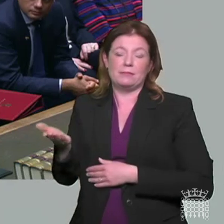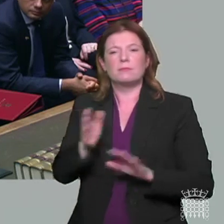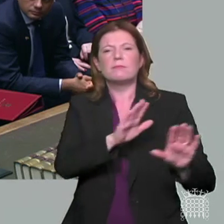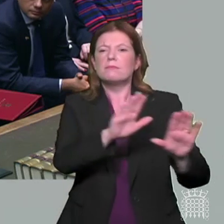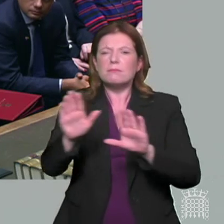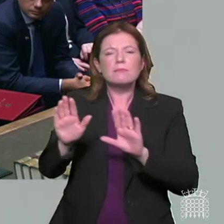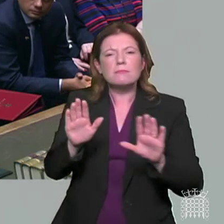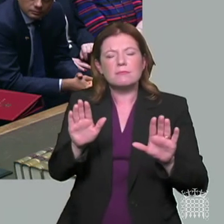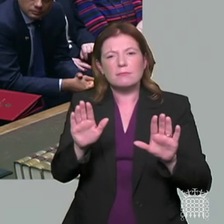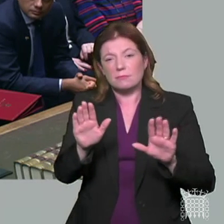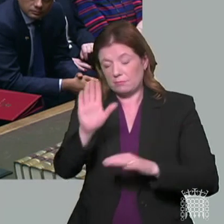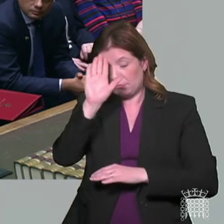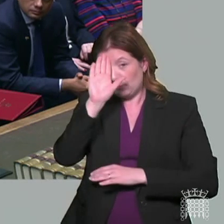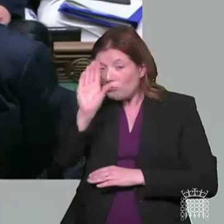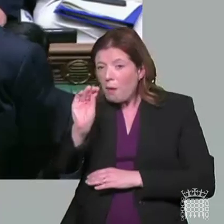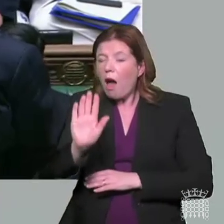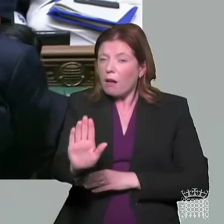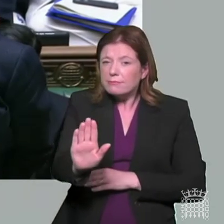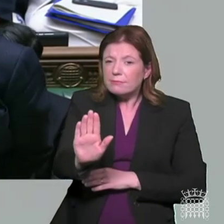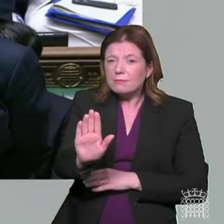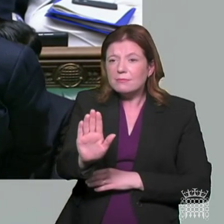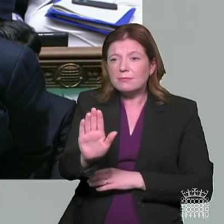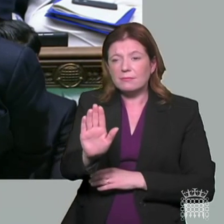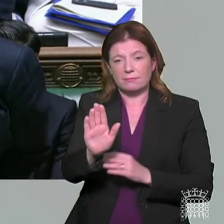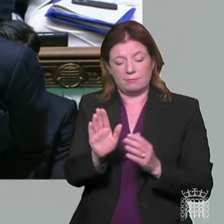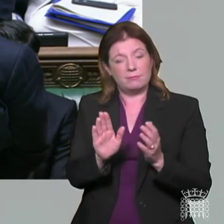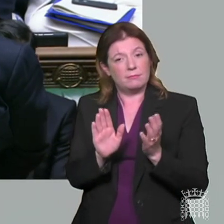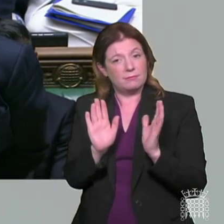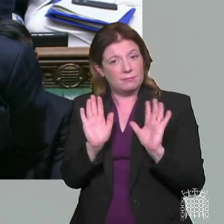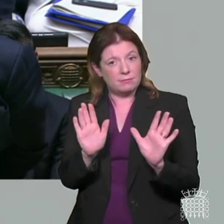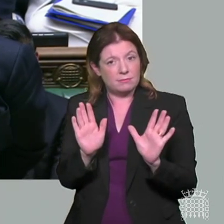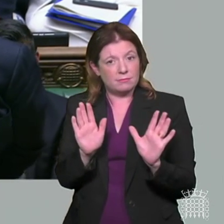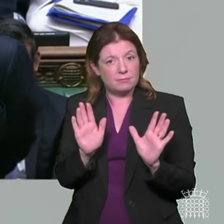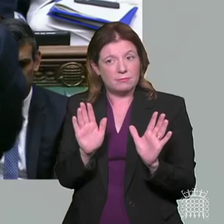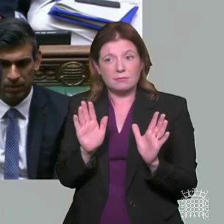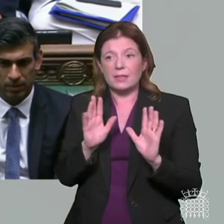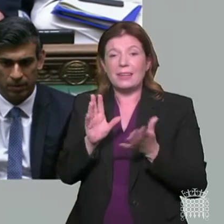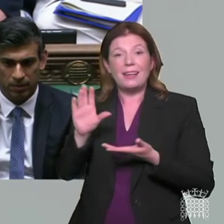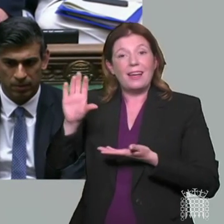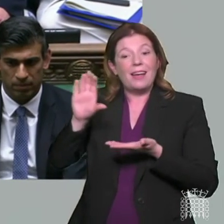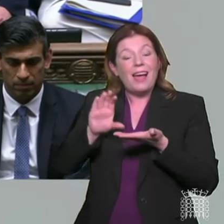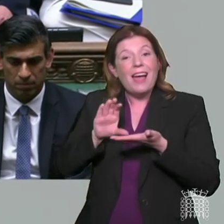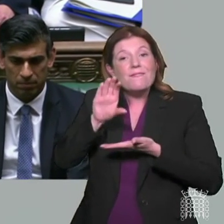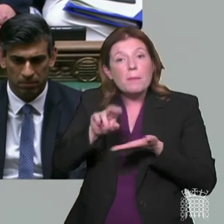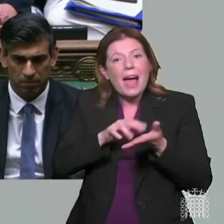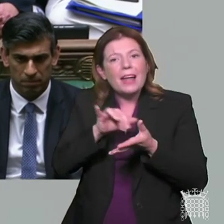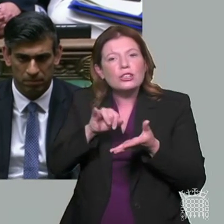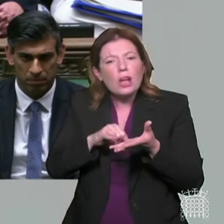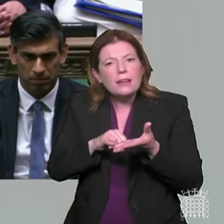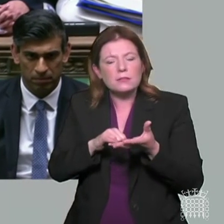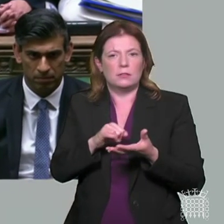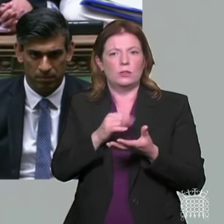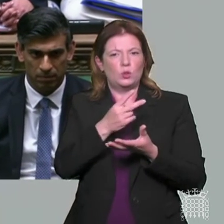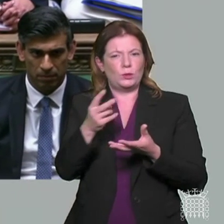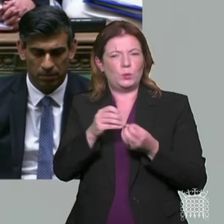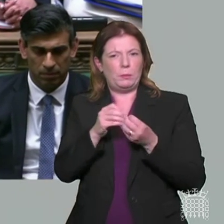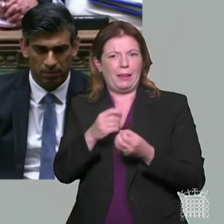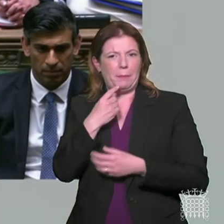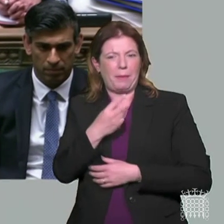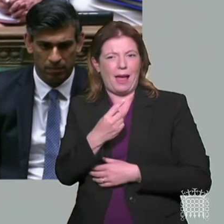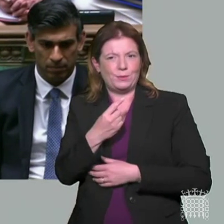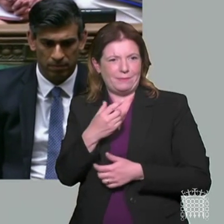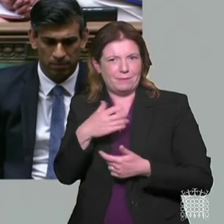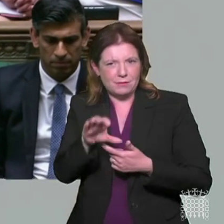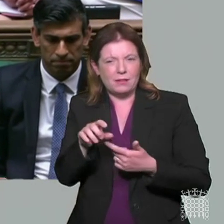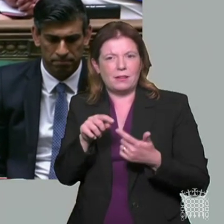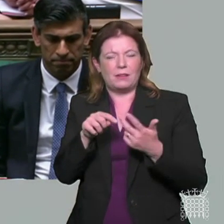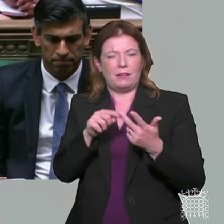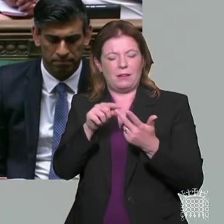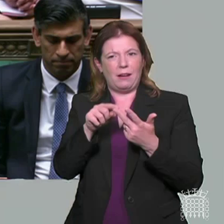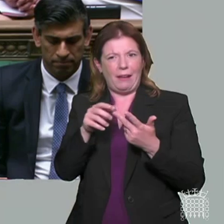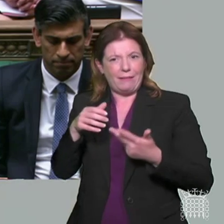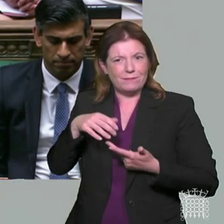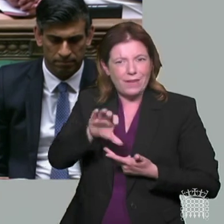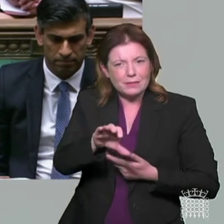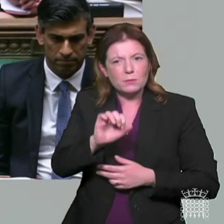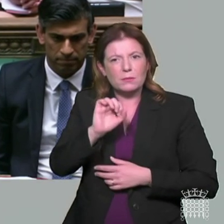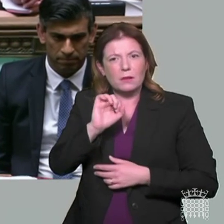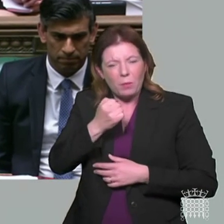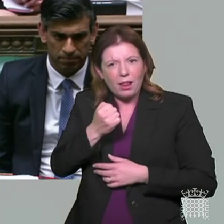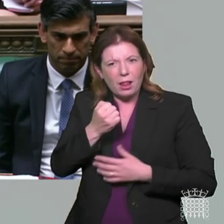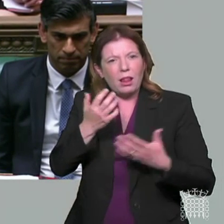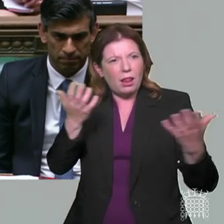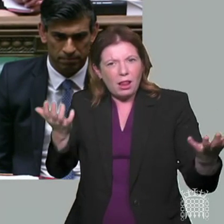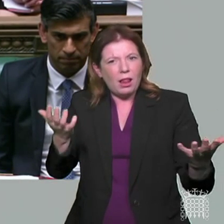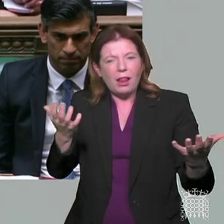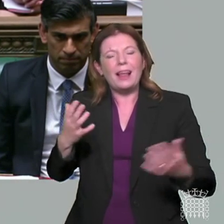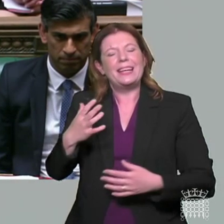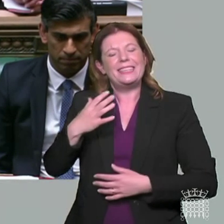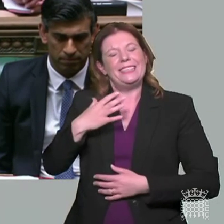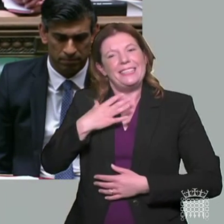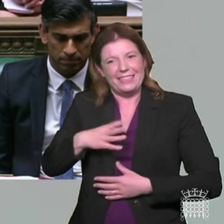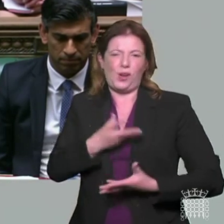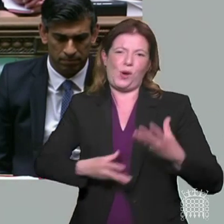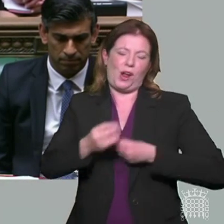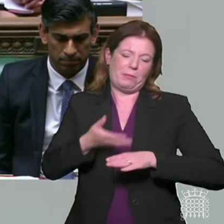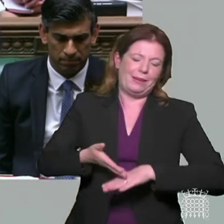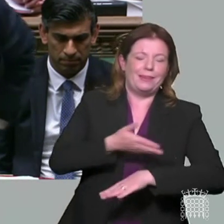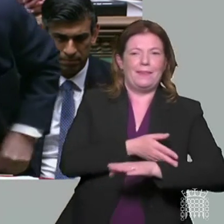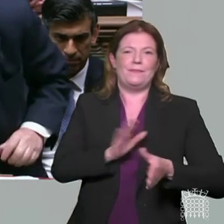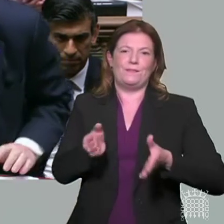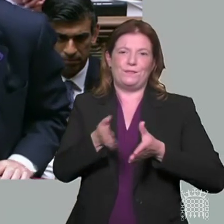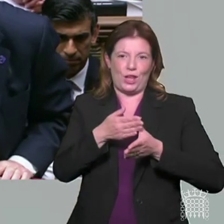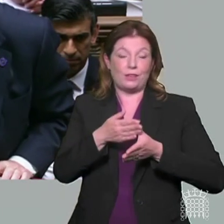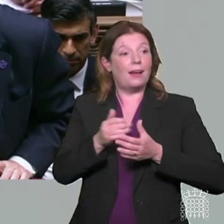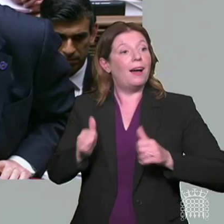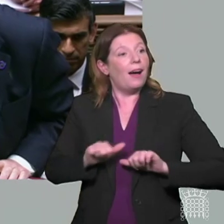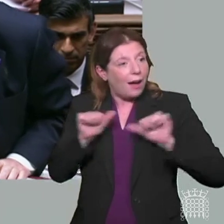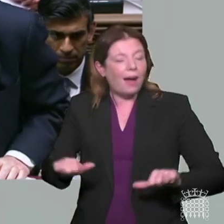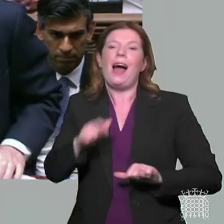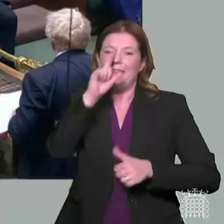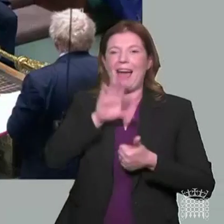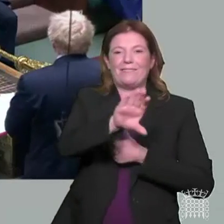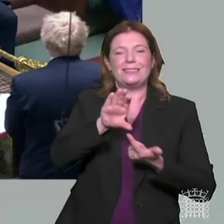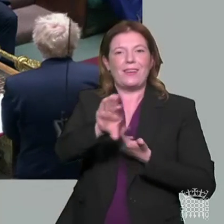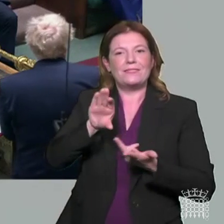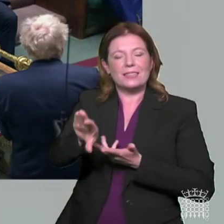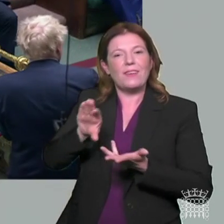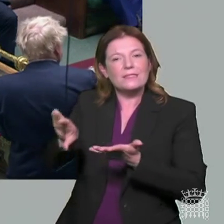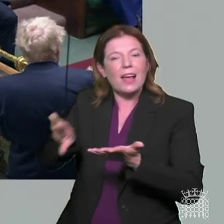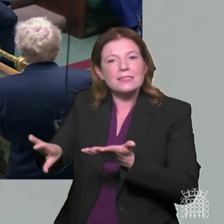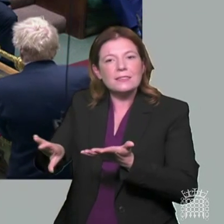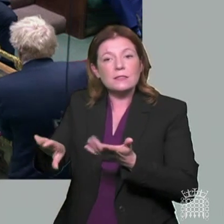I remind the right honourable and learned Gentleman, and the House, of the key point: none of this is possible—the investment in the NHS is not possible, the £22 billion that we have already put in is not possible and the further investment we are going to put in is not possible—without the strong economy that this Government have delivered.